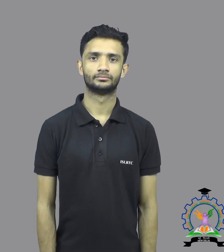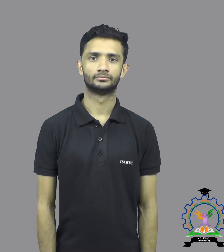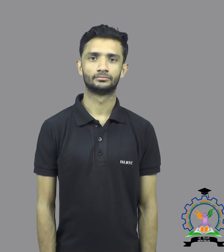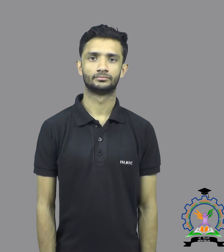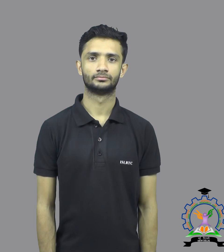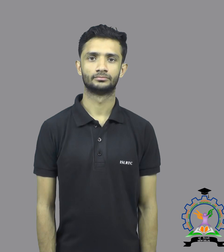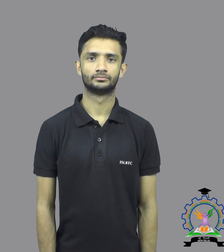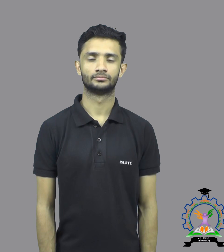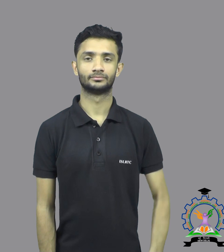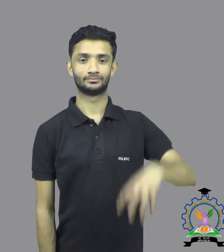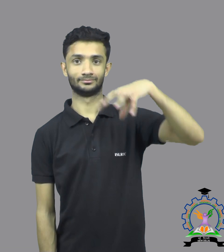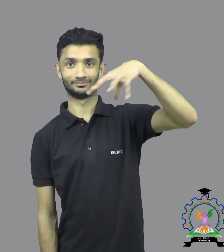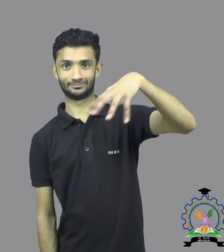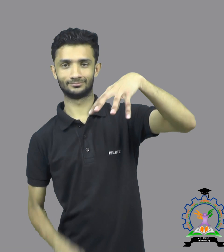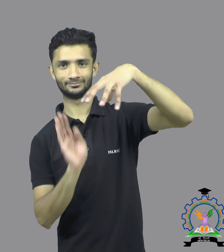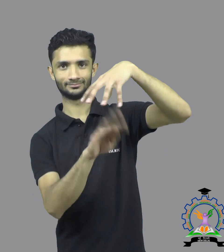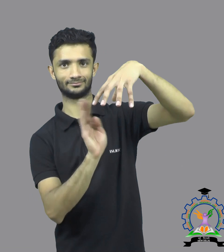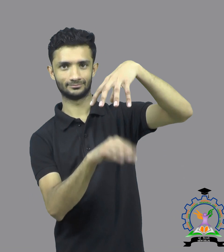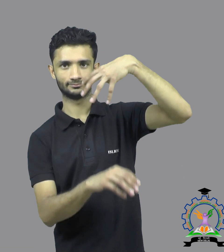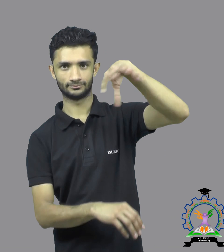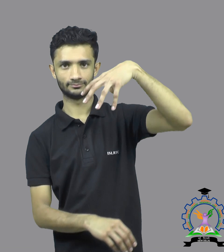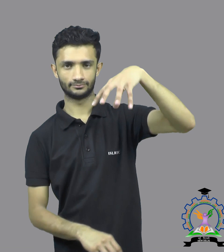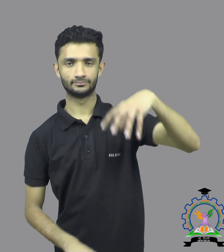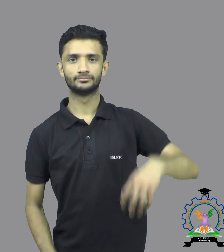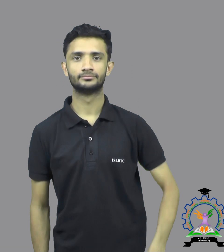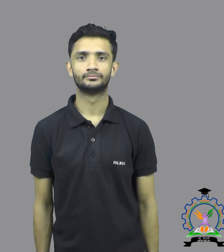Bell